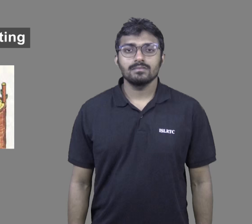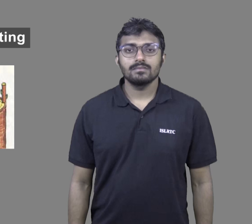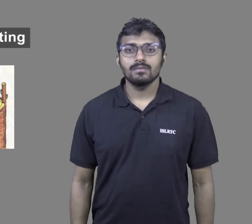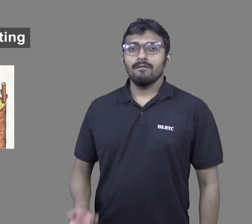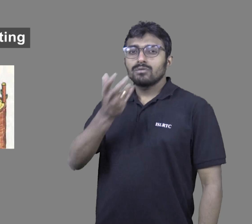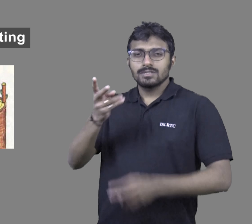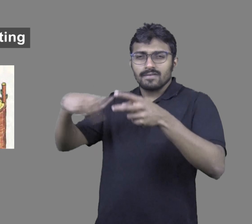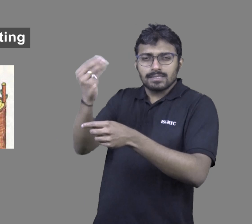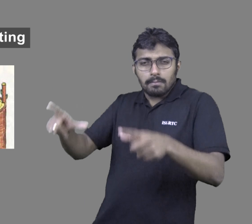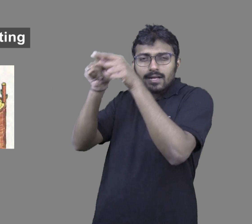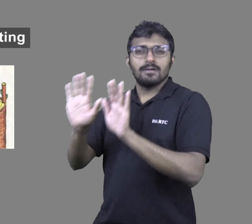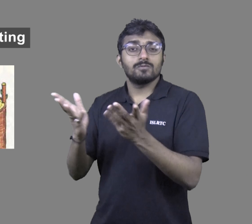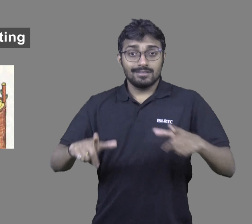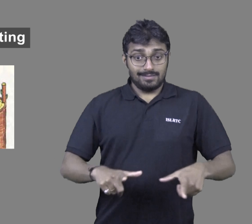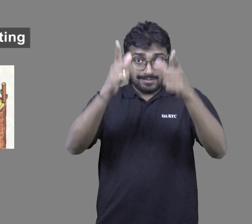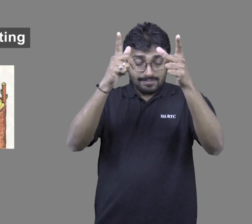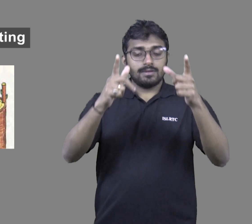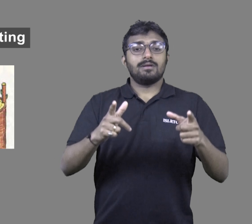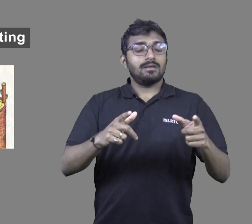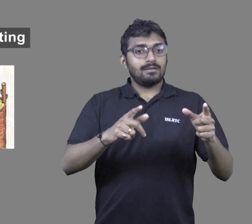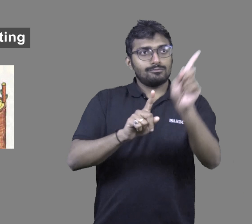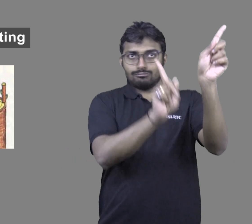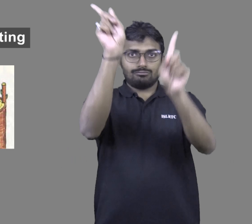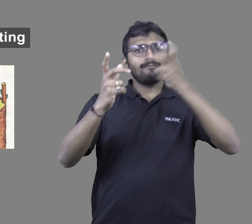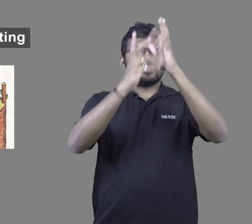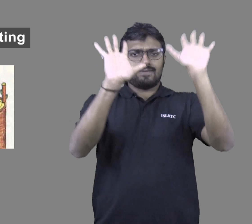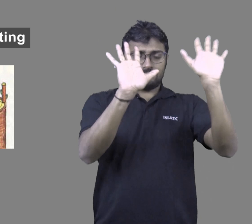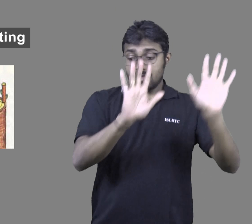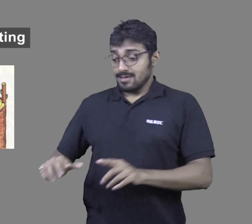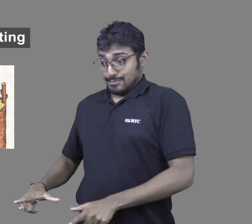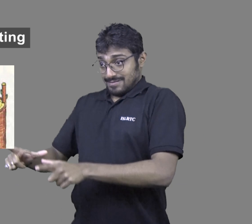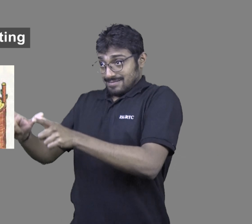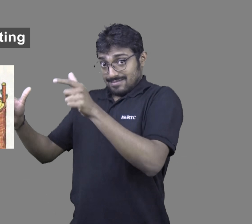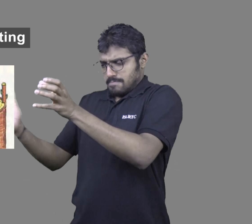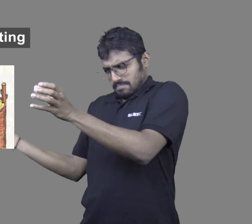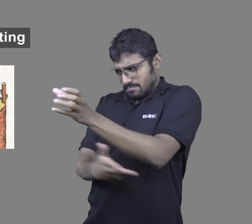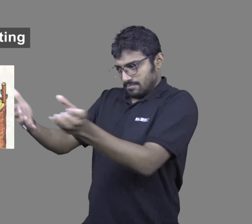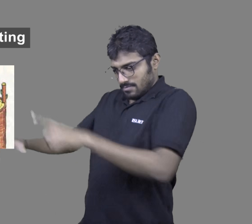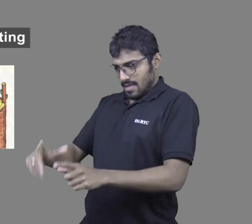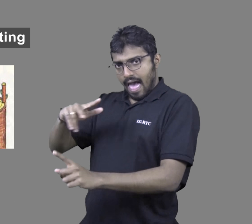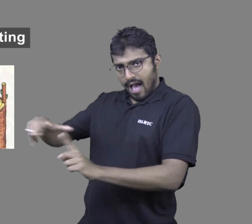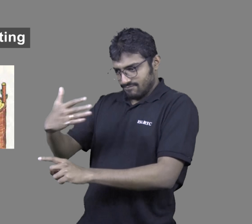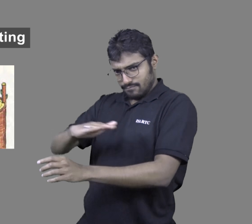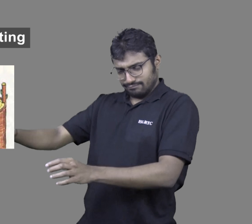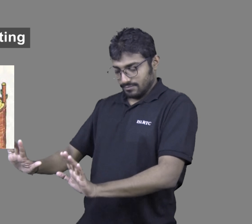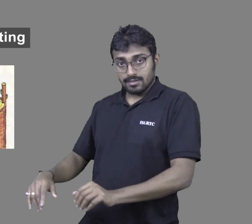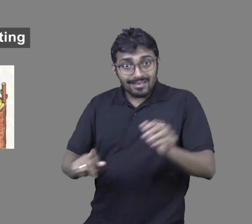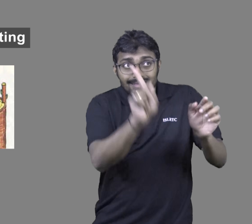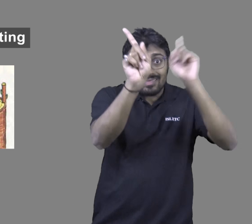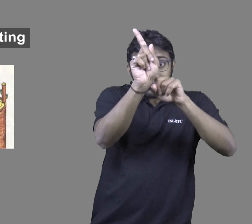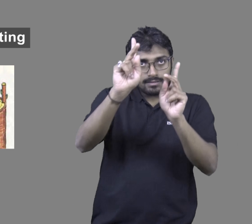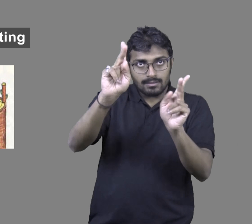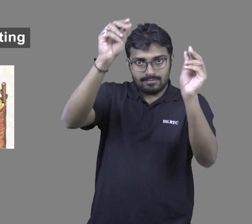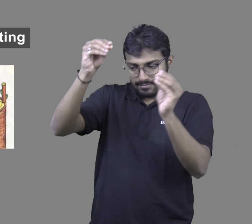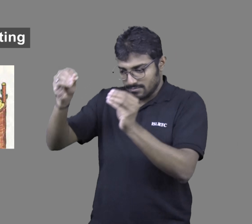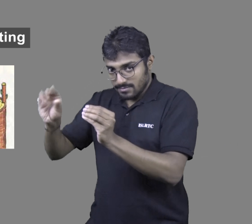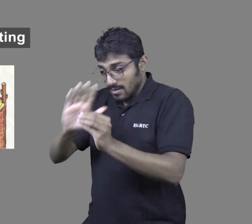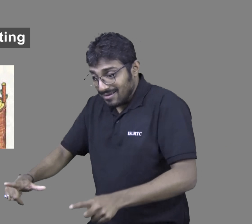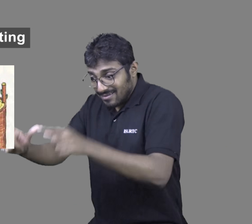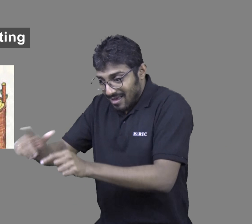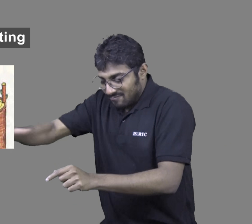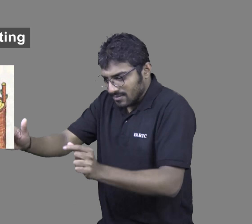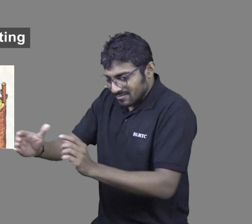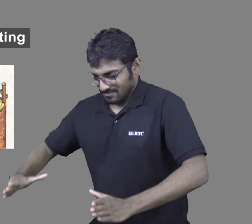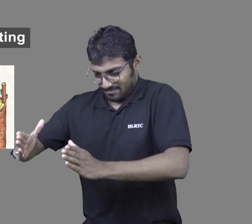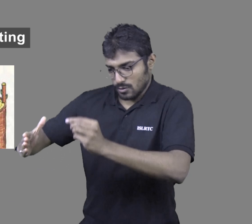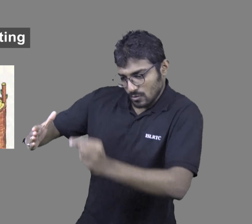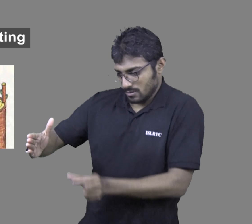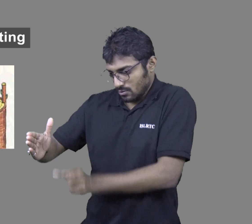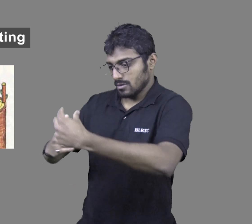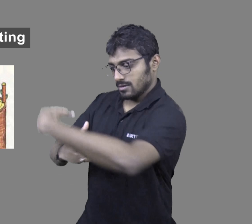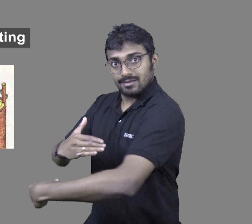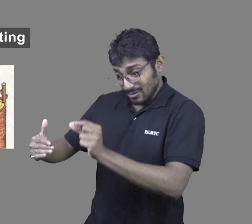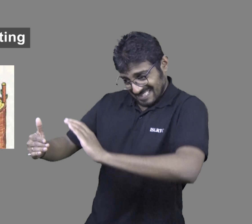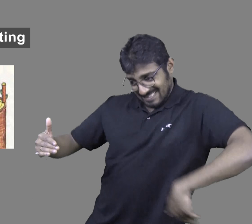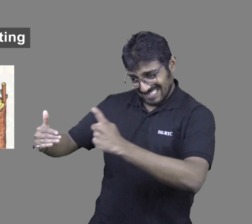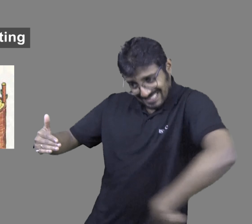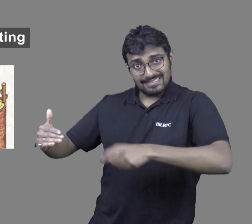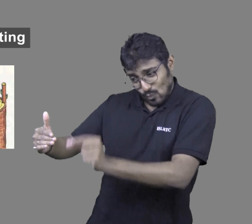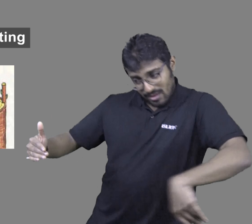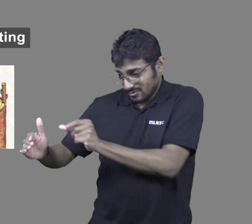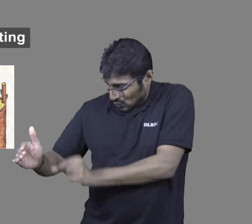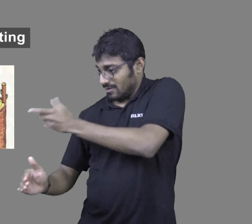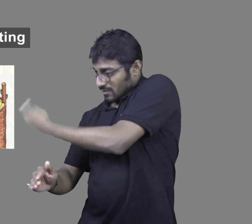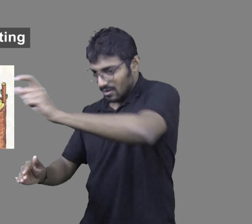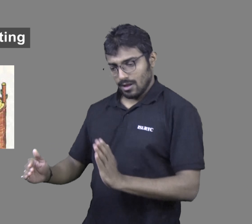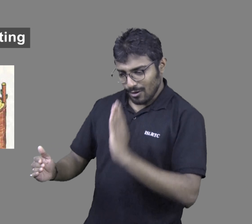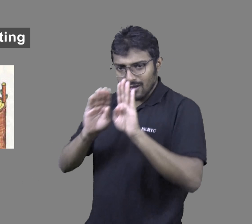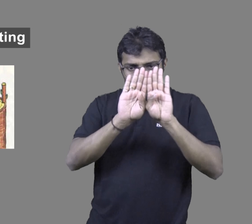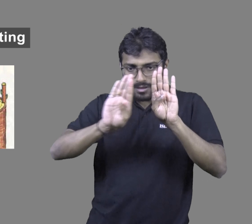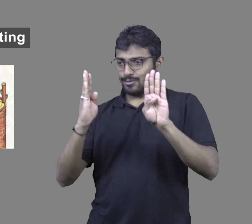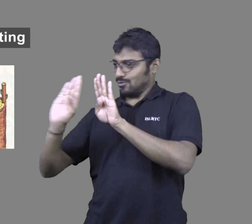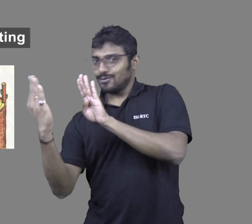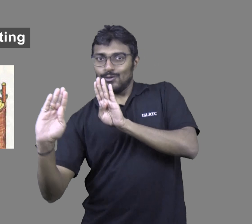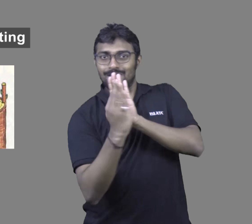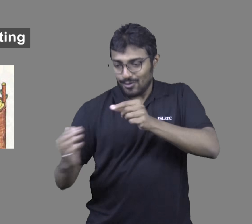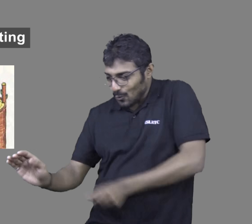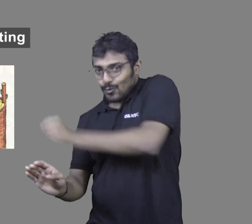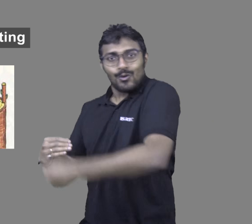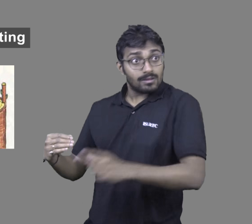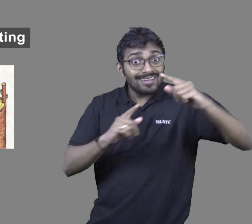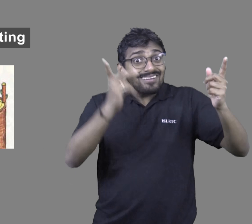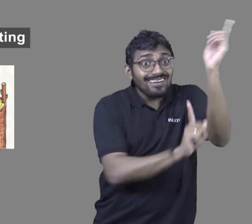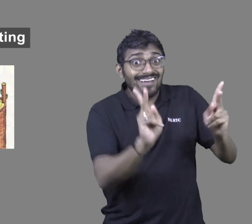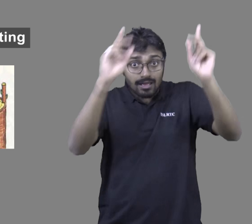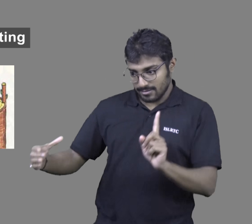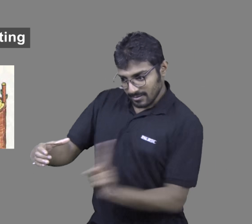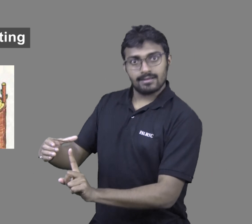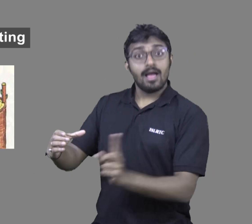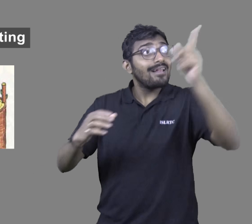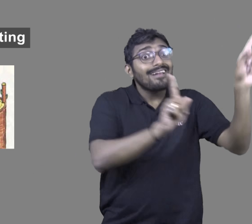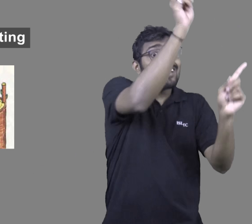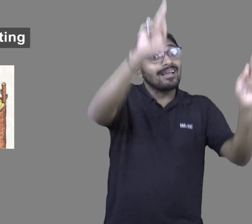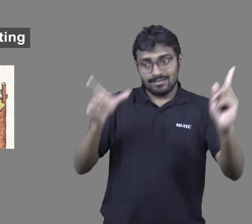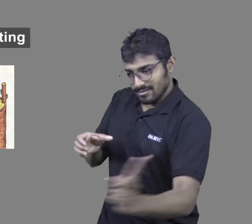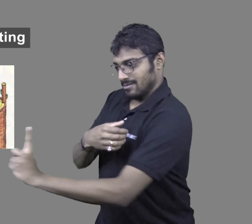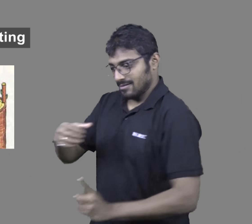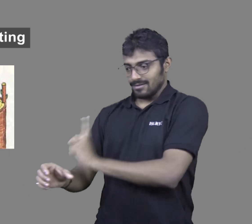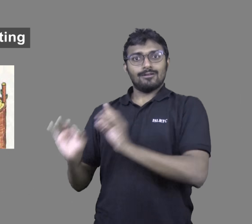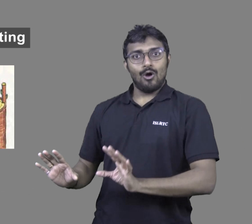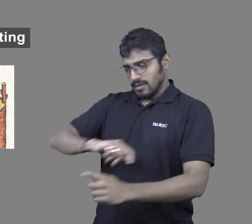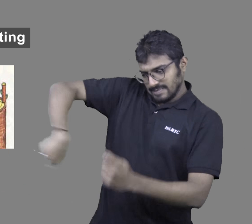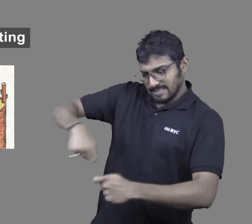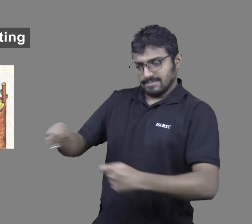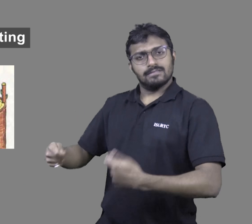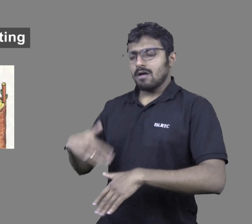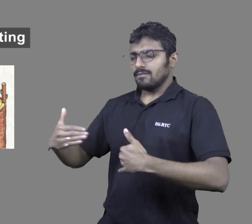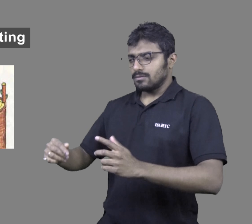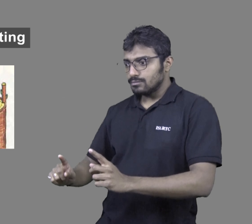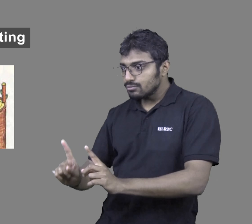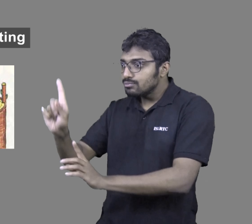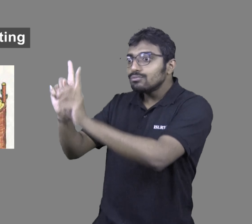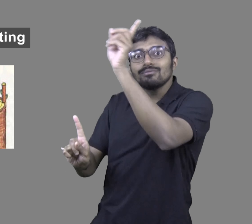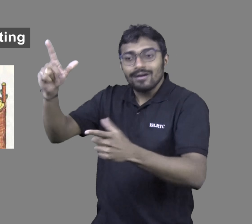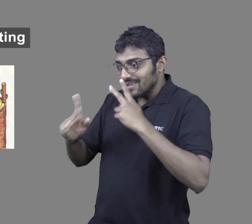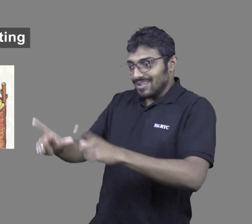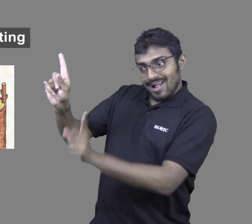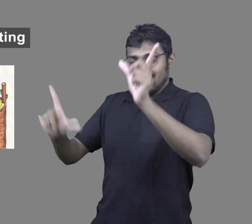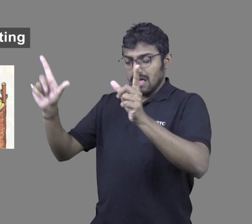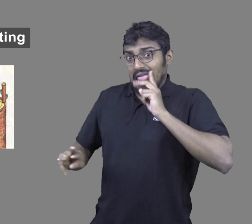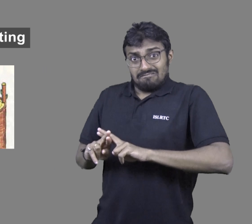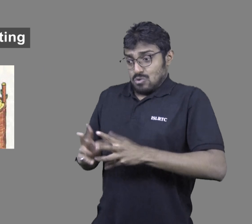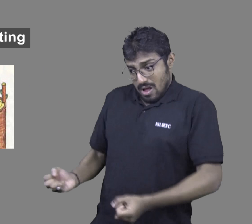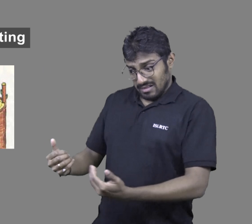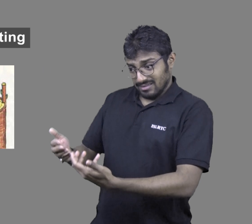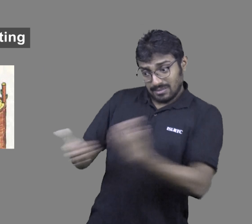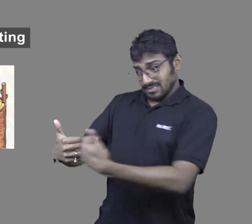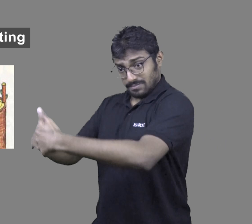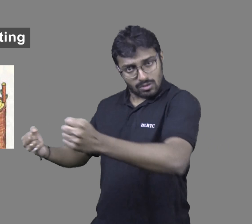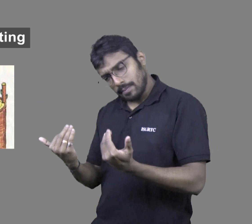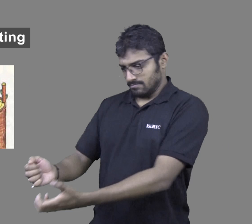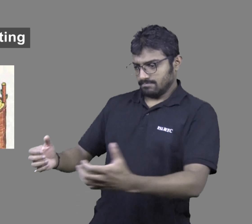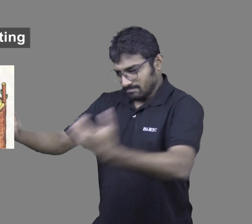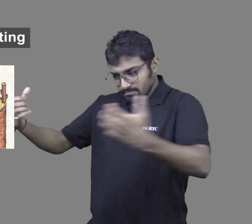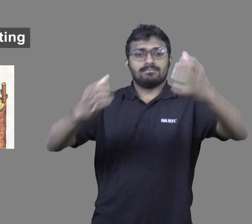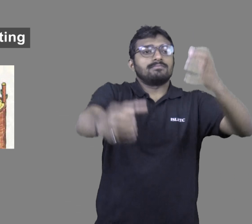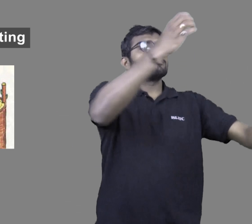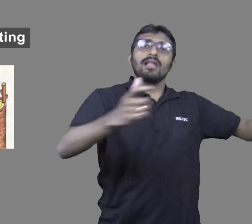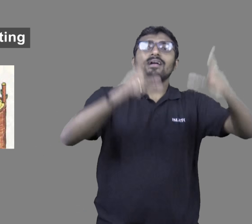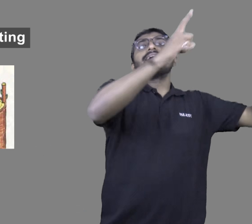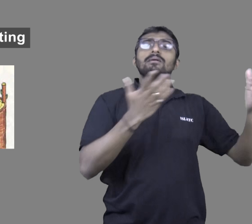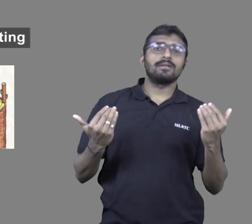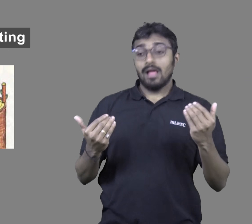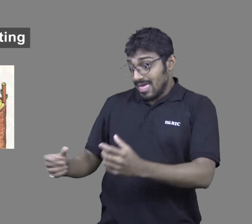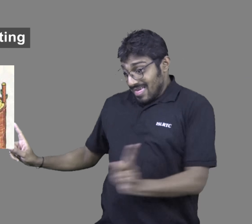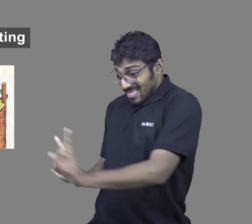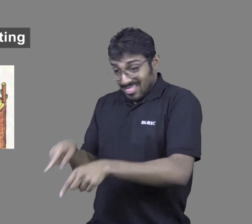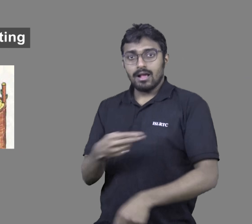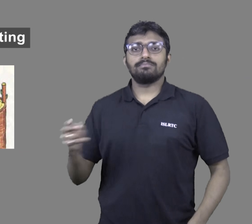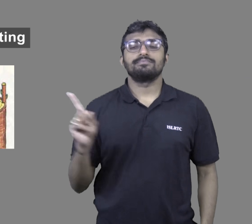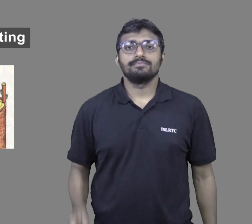Crown Grafting